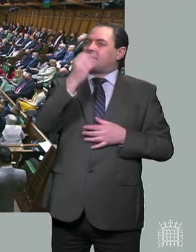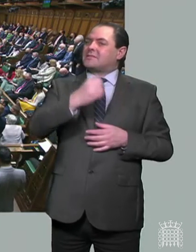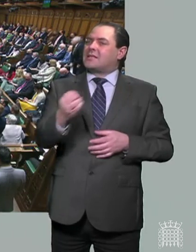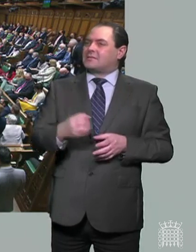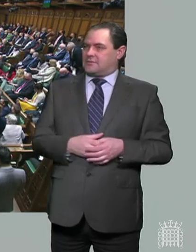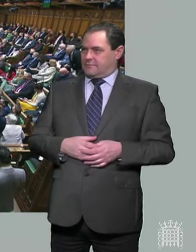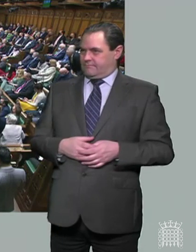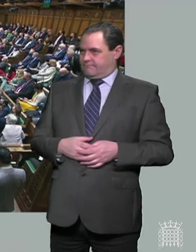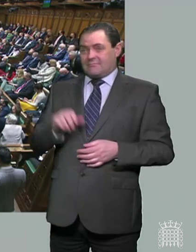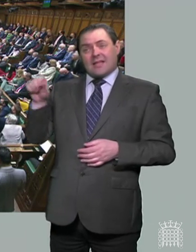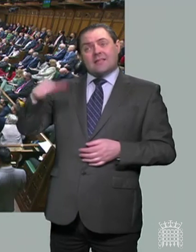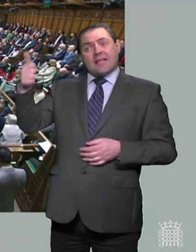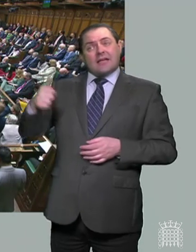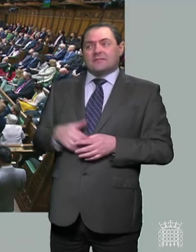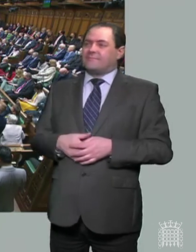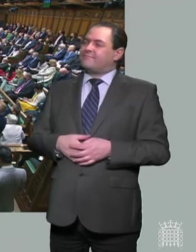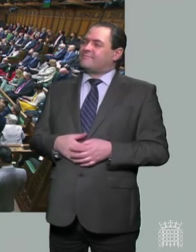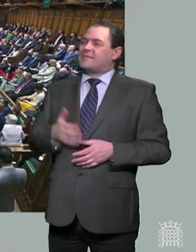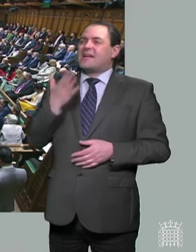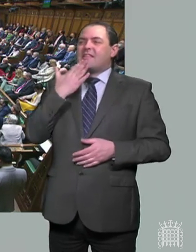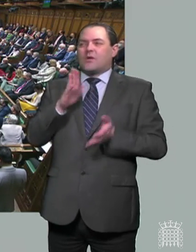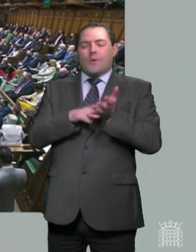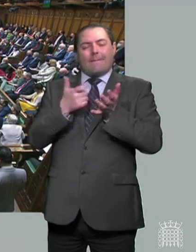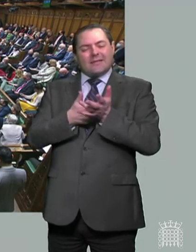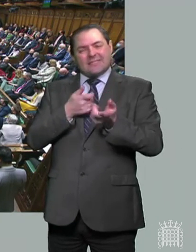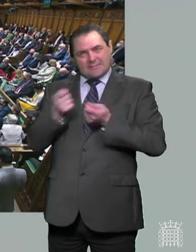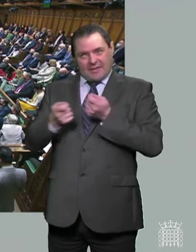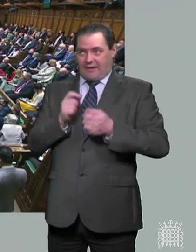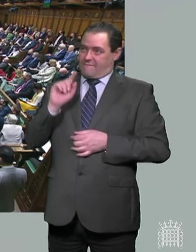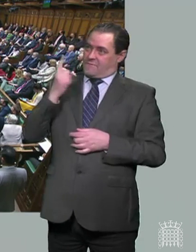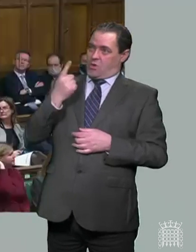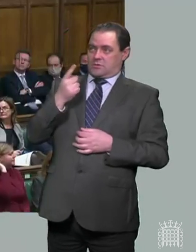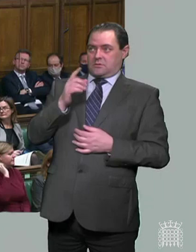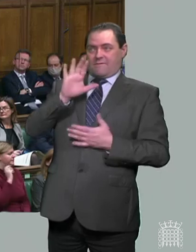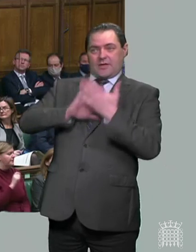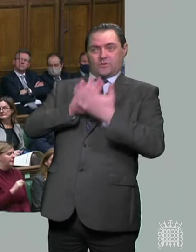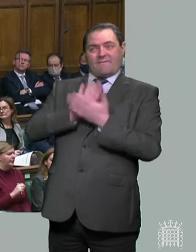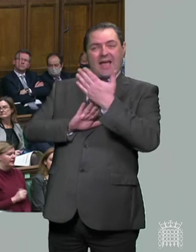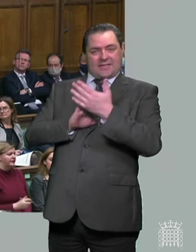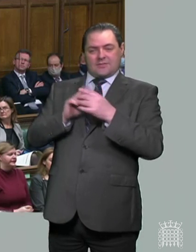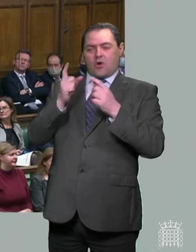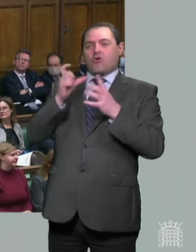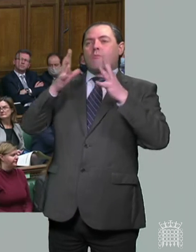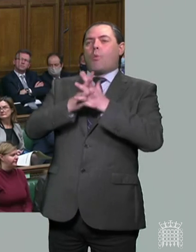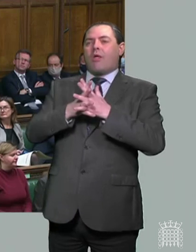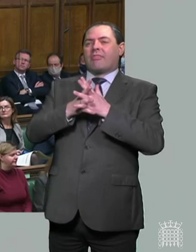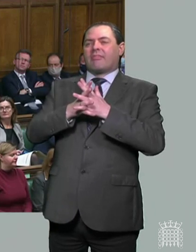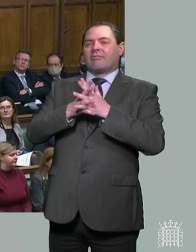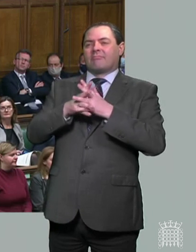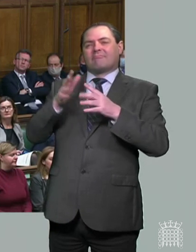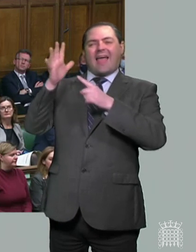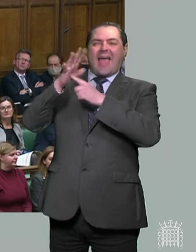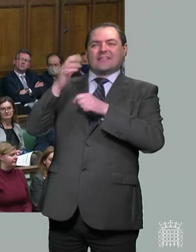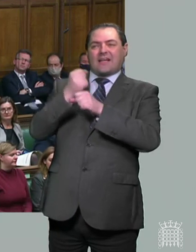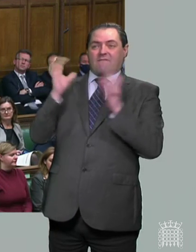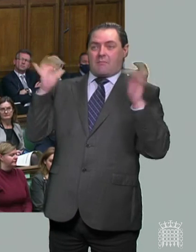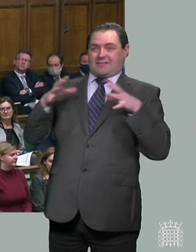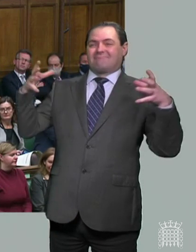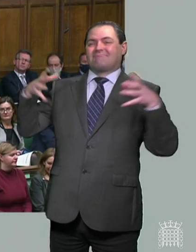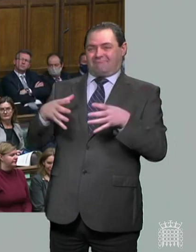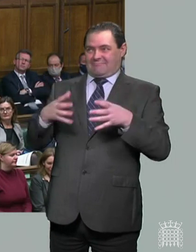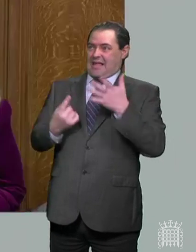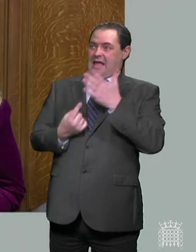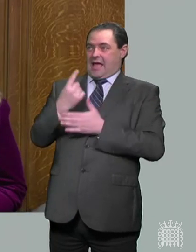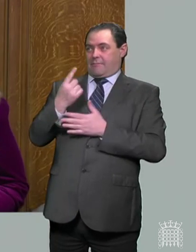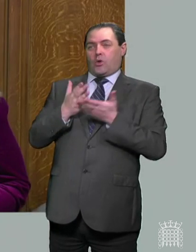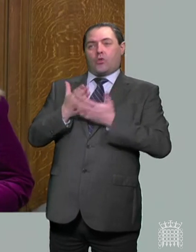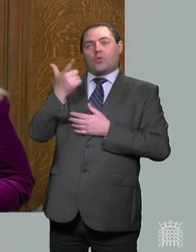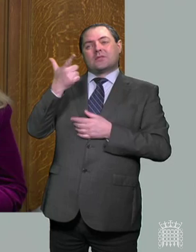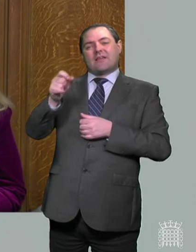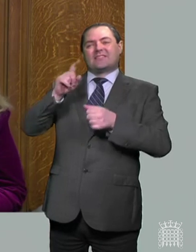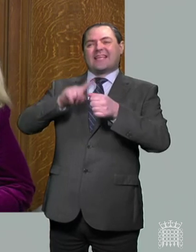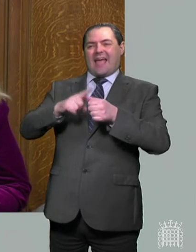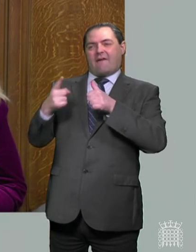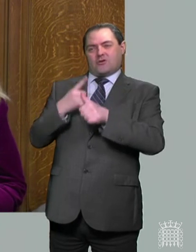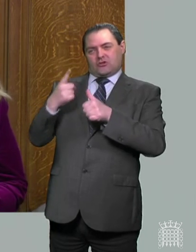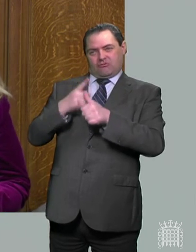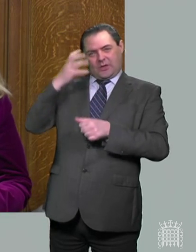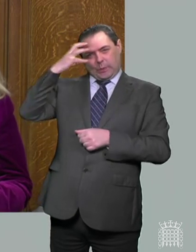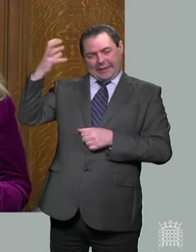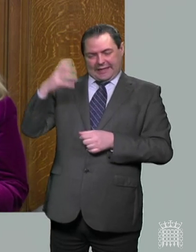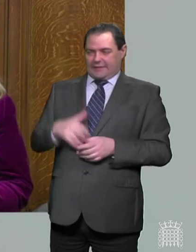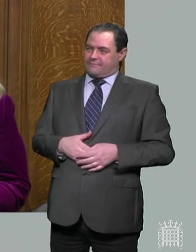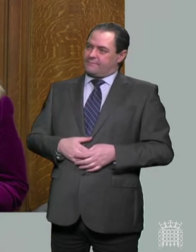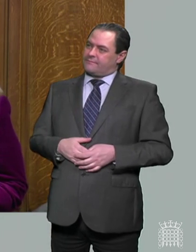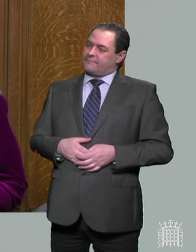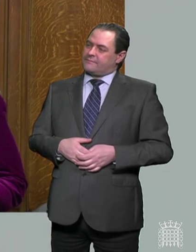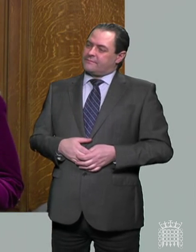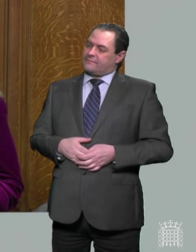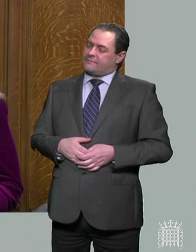Wednesday 9 February. It is wonderful news that the first in-person Commonwealth Heads of Government meeting for four years will take place during Her Majesty’s platinum jubilee year.